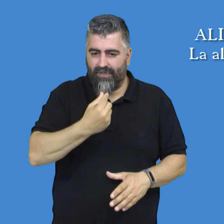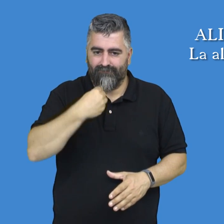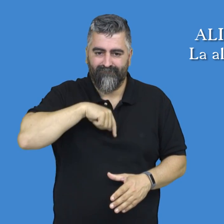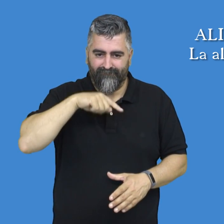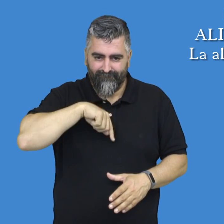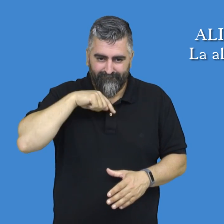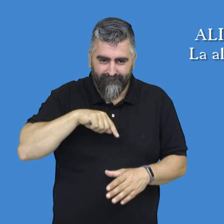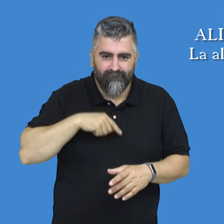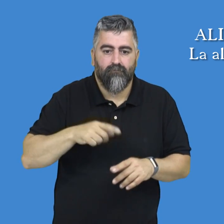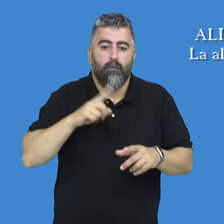sentir